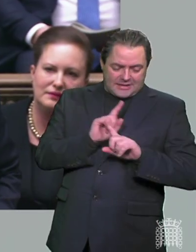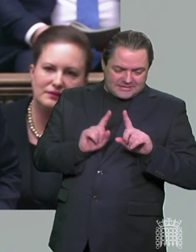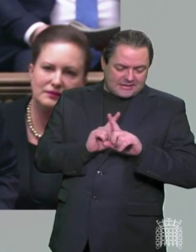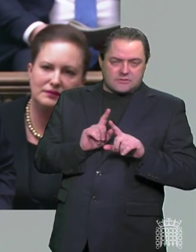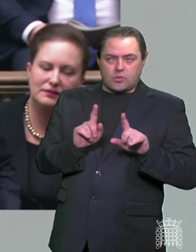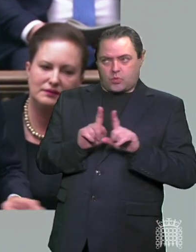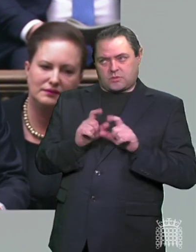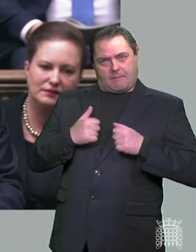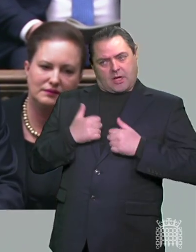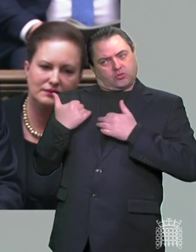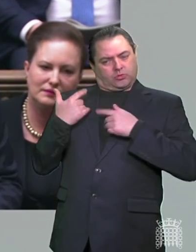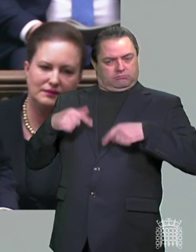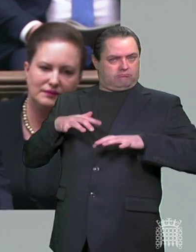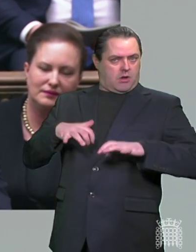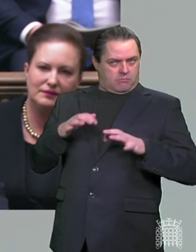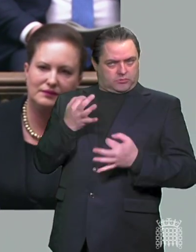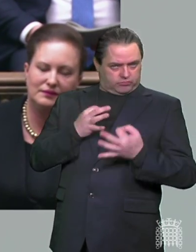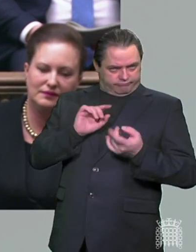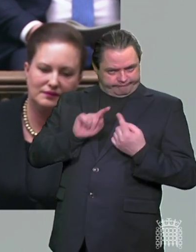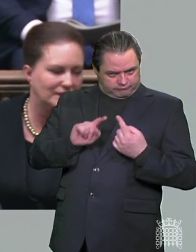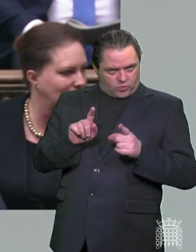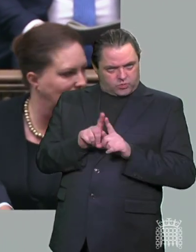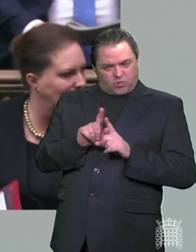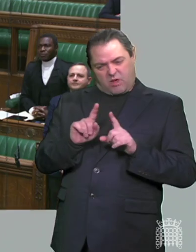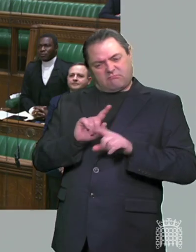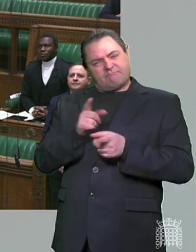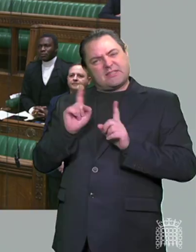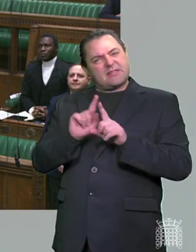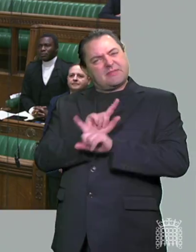In addition to my duties in this House, I shall have further such meetings today.